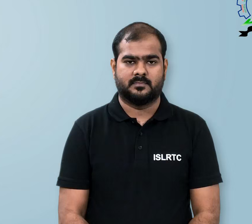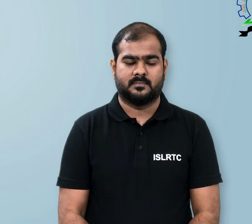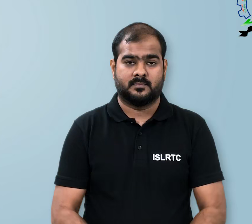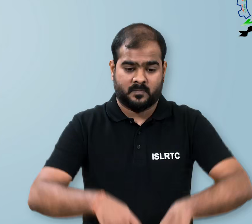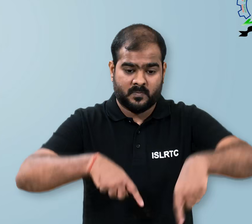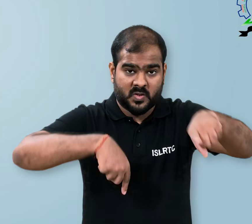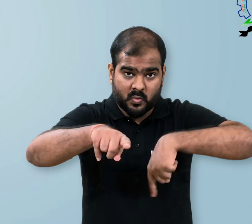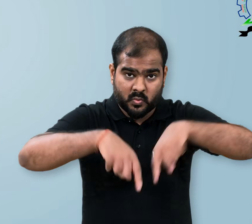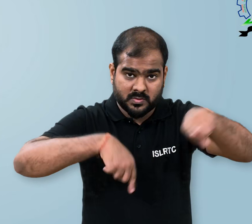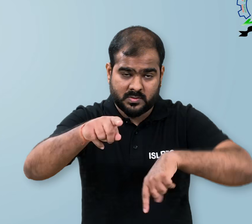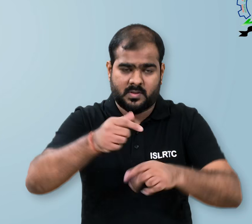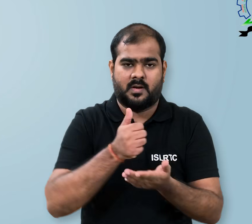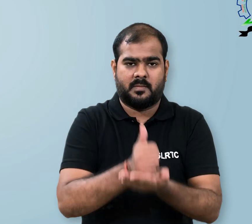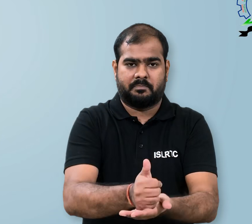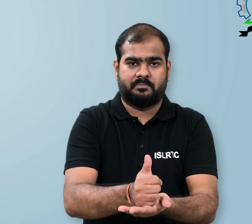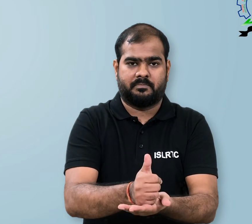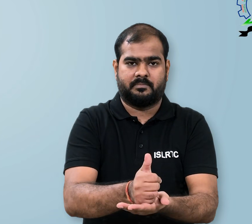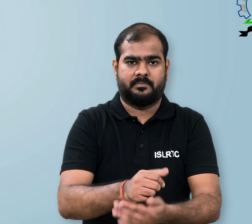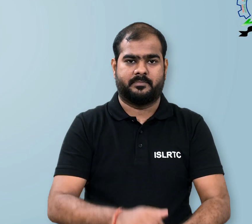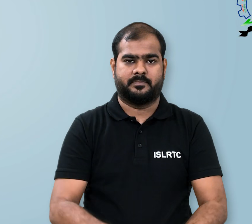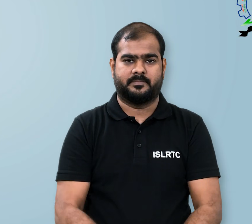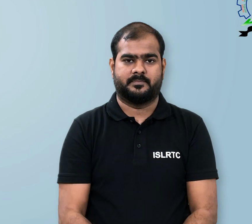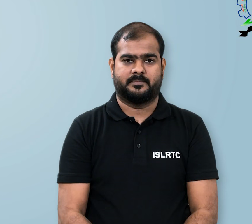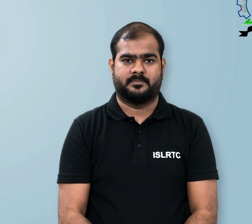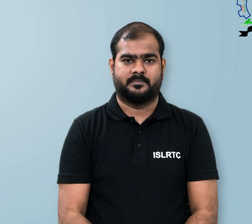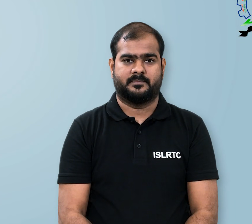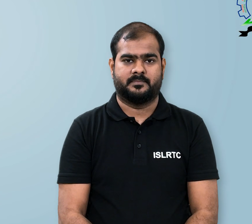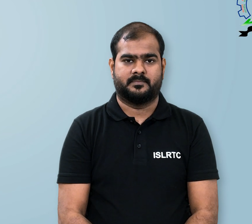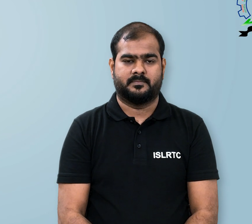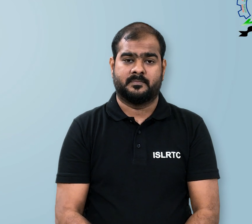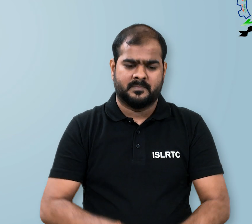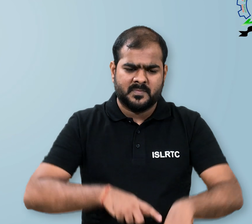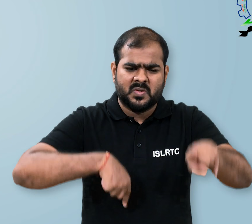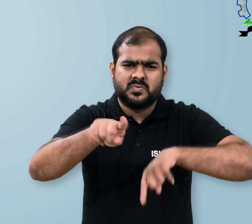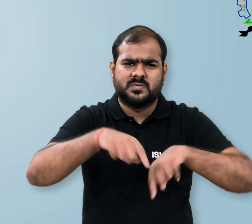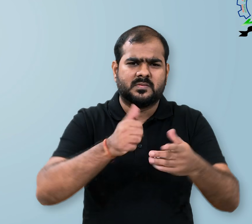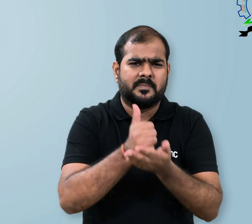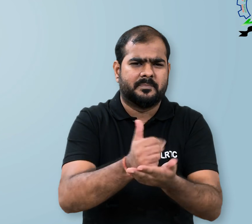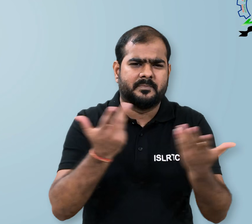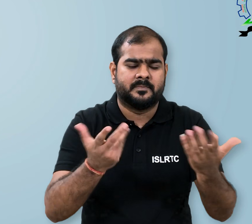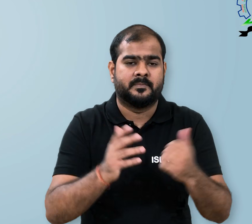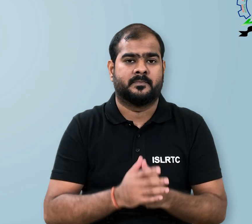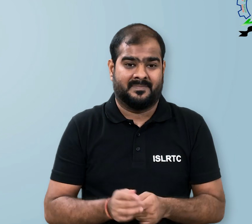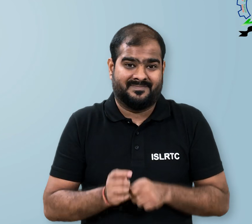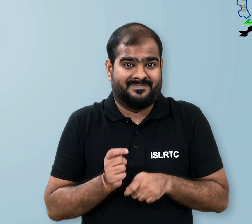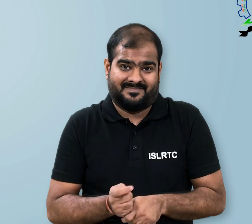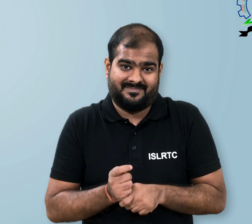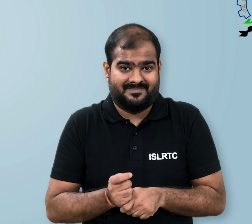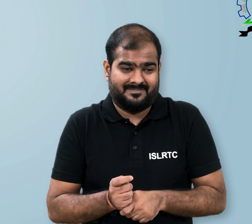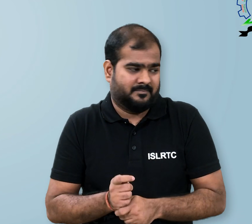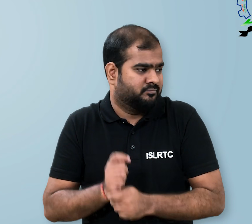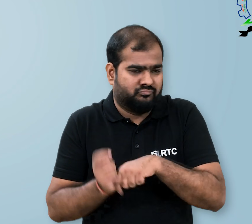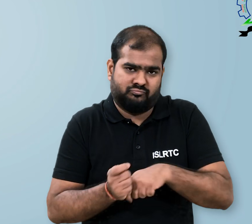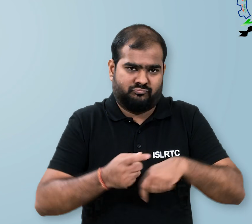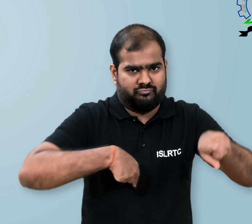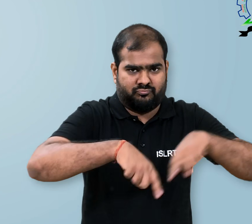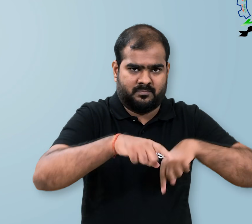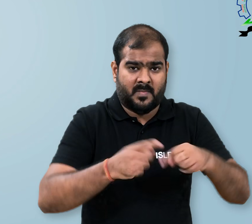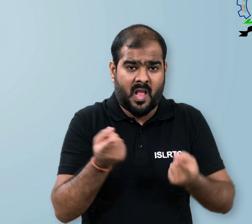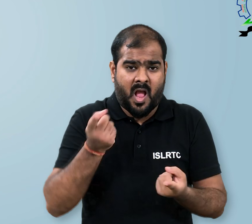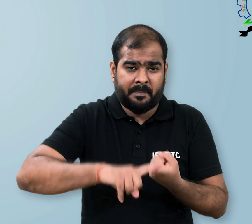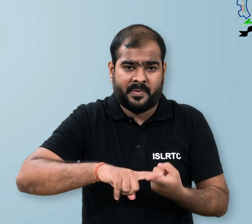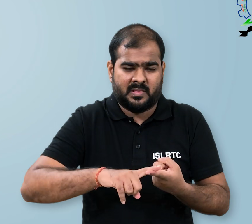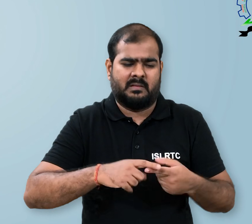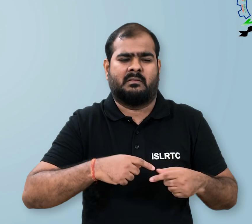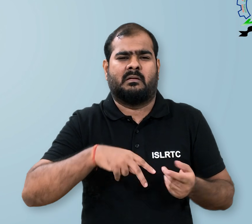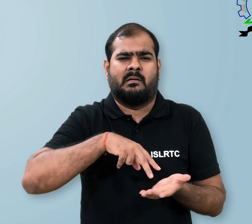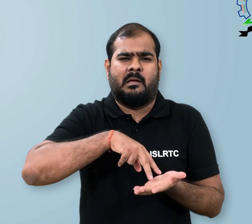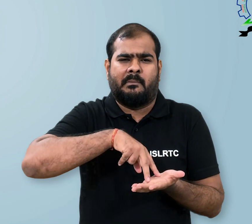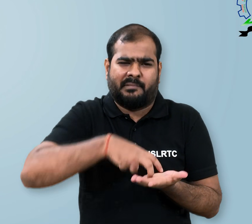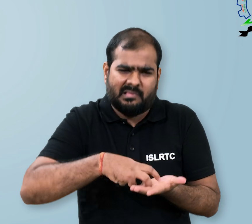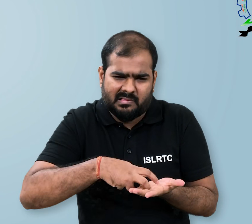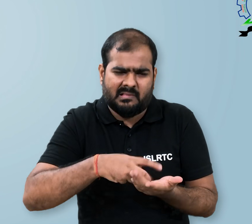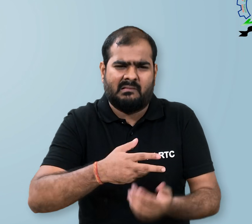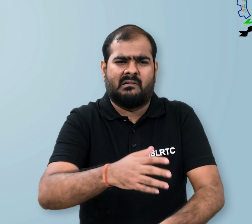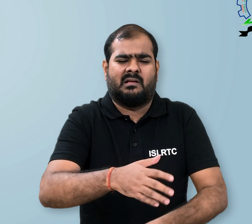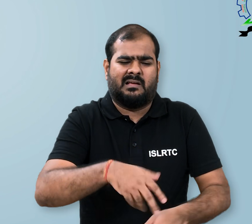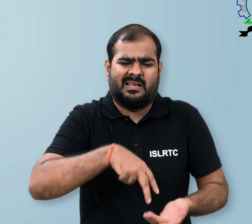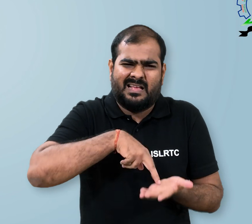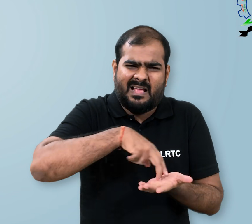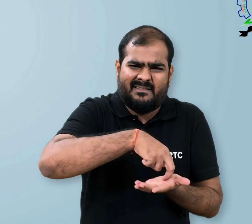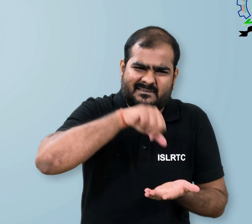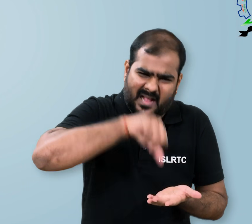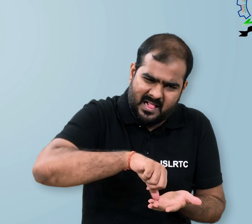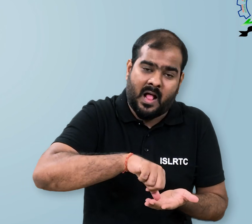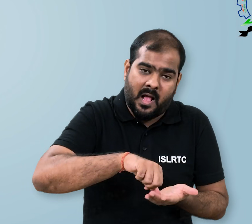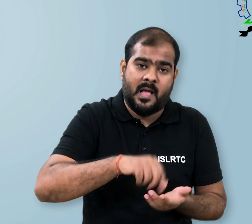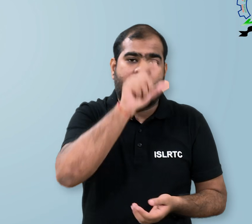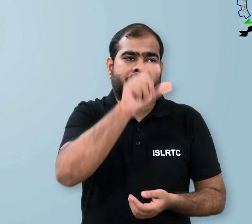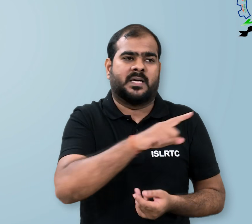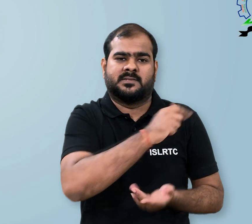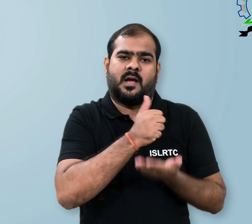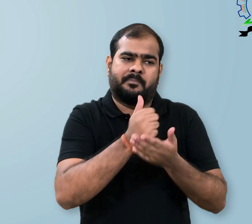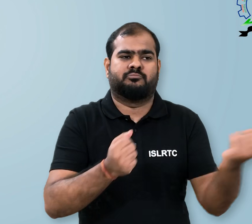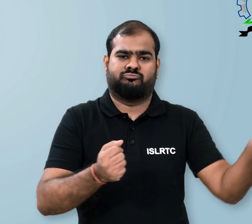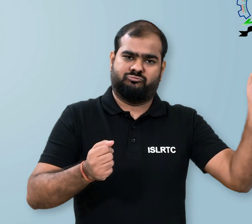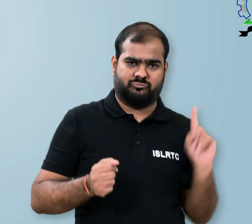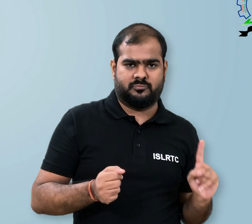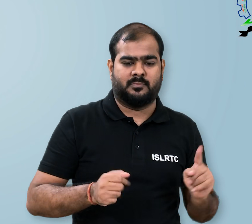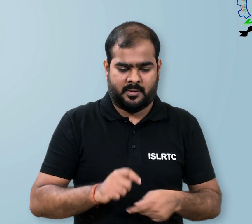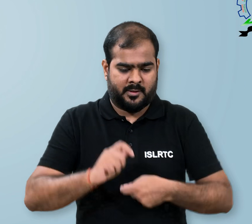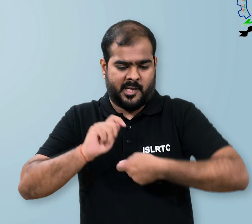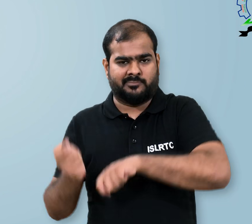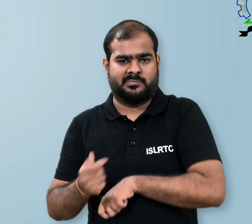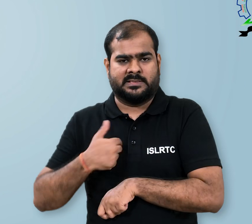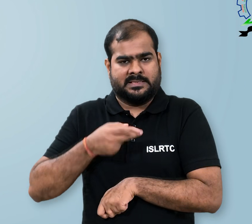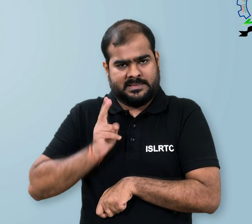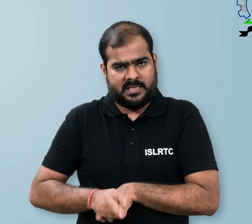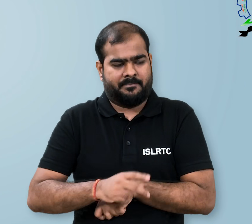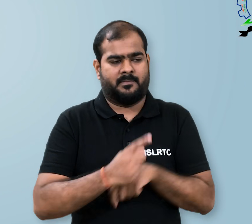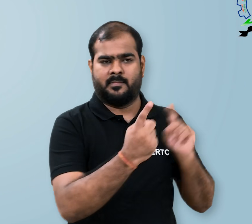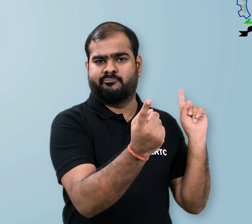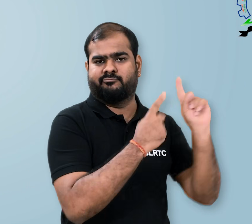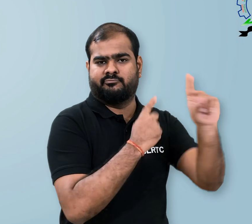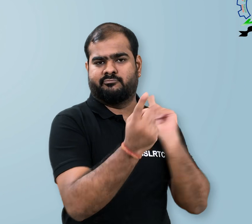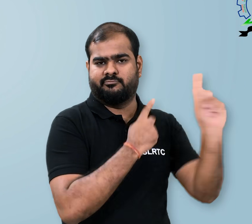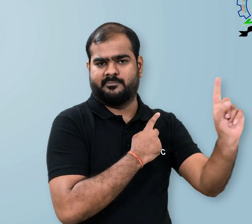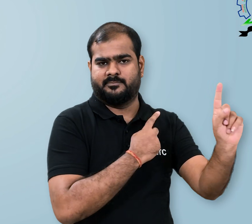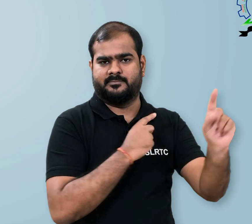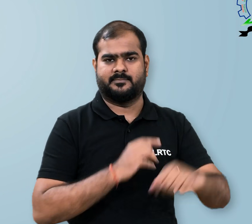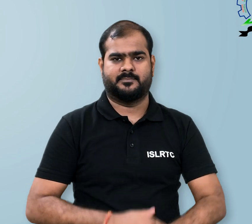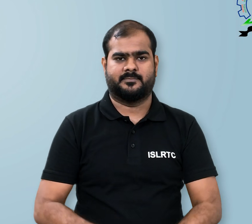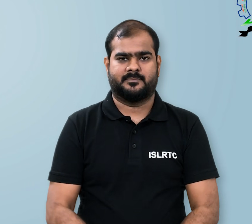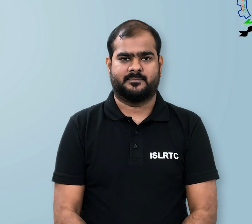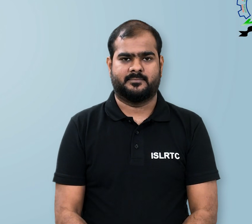Runner A substitute who runs between the wickets for an injured batsman.